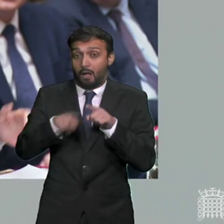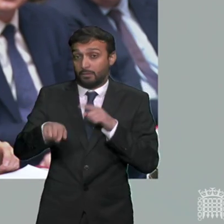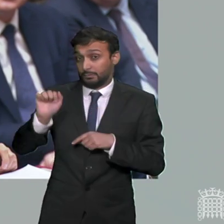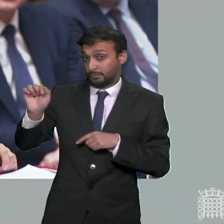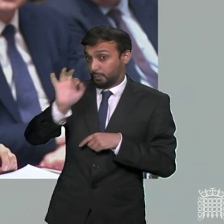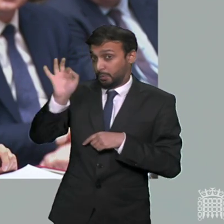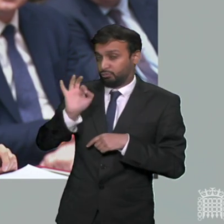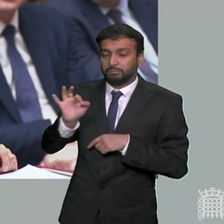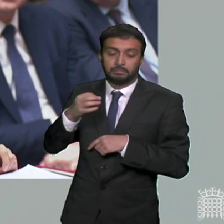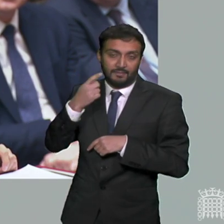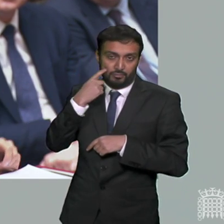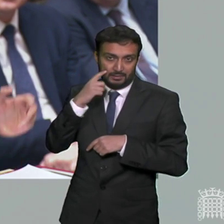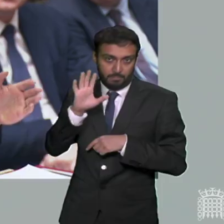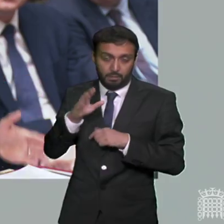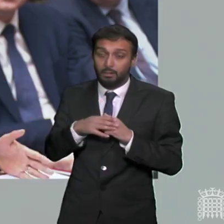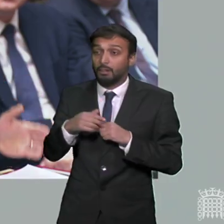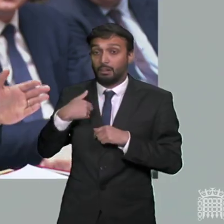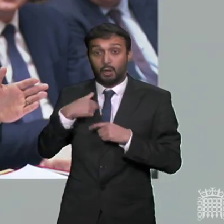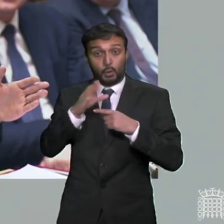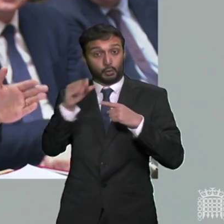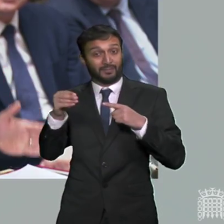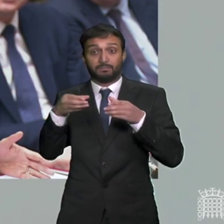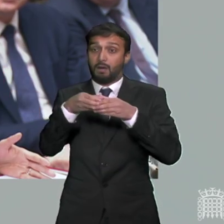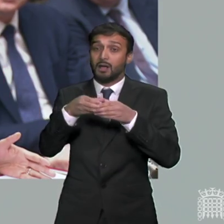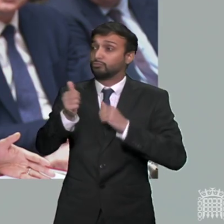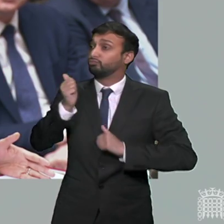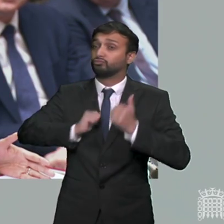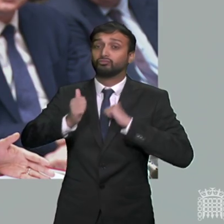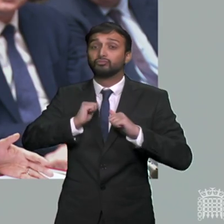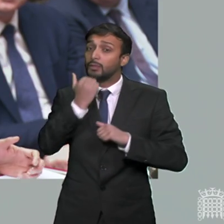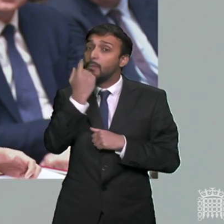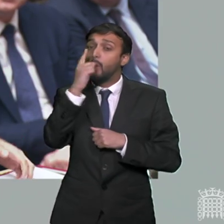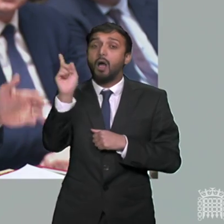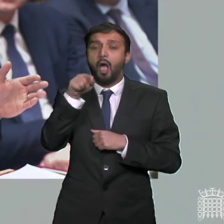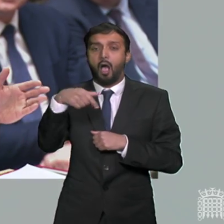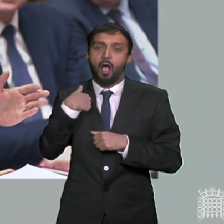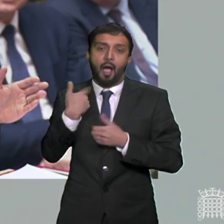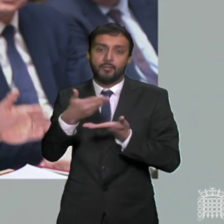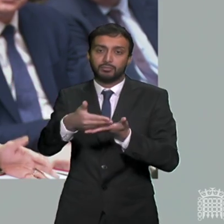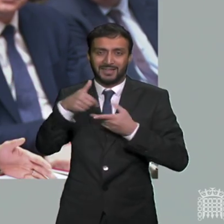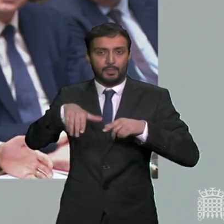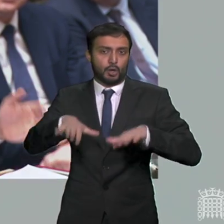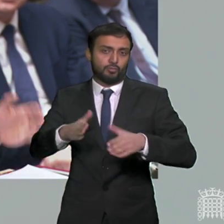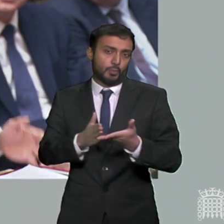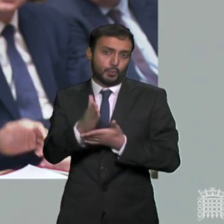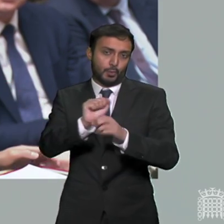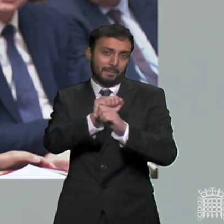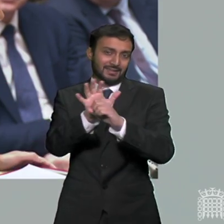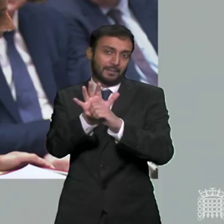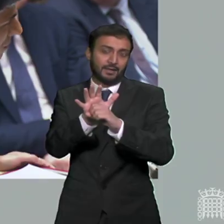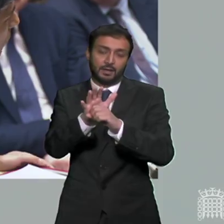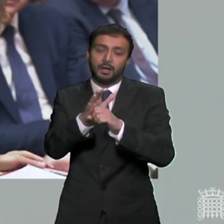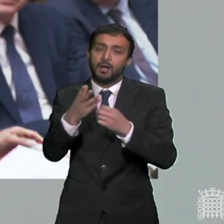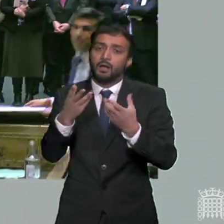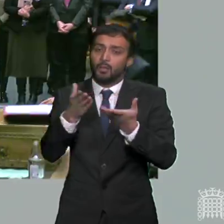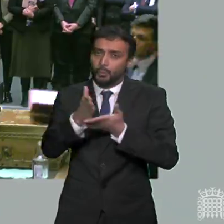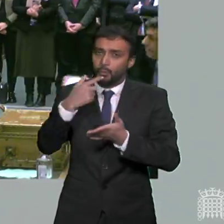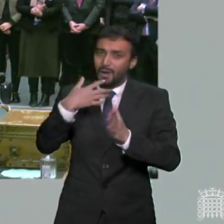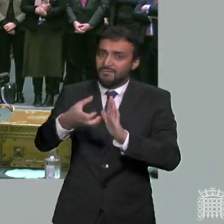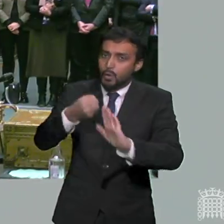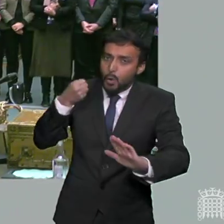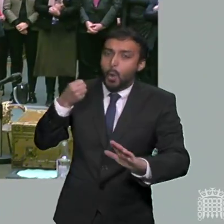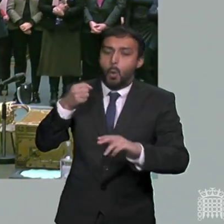The thing we are most proud of in the last couple of years is making sure that we protected this country through the pandemic with furlough and the fastest vaccine roll-out.